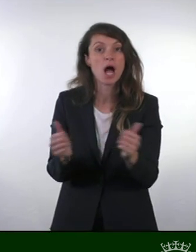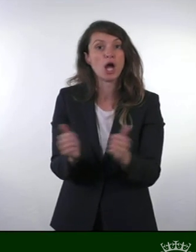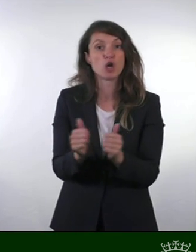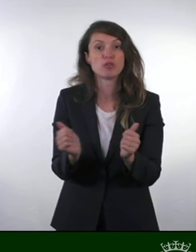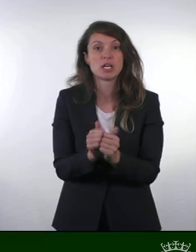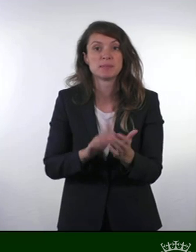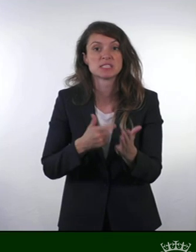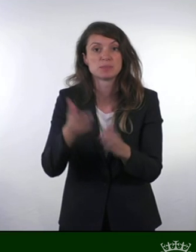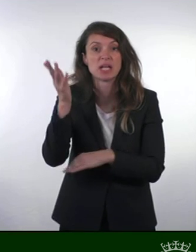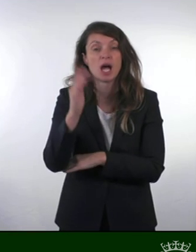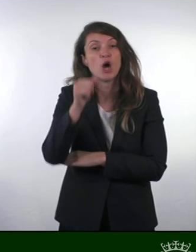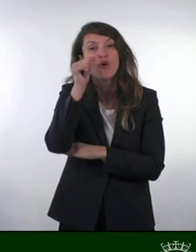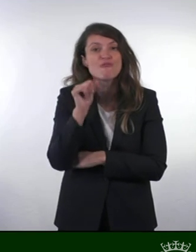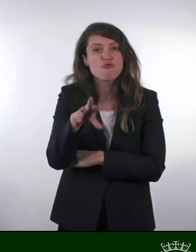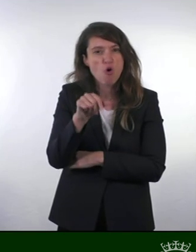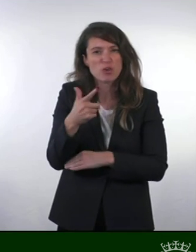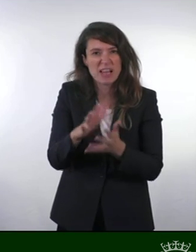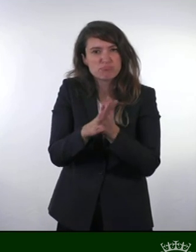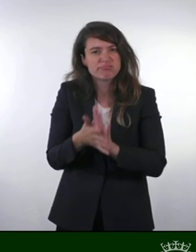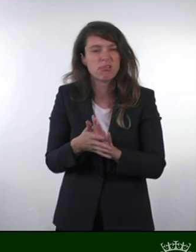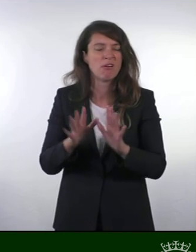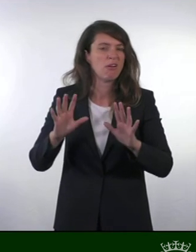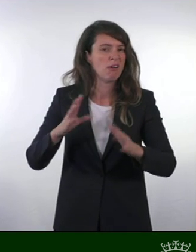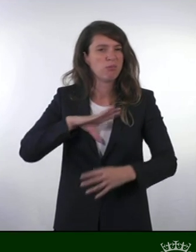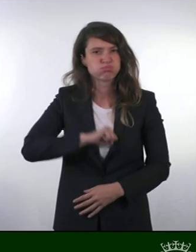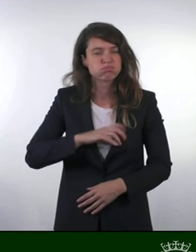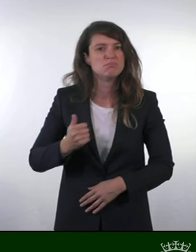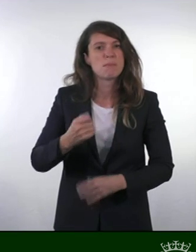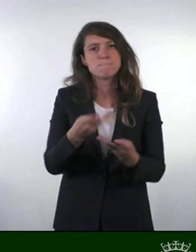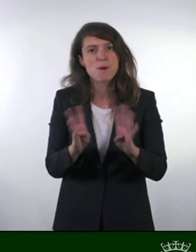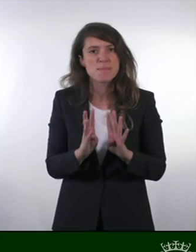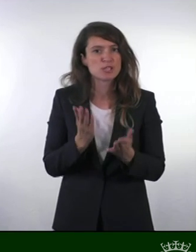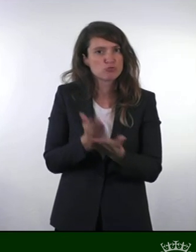Fraud is corrosive of public trust and wasteful of public money.